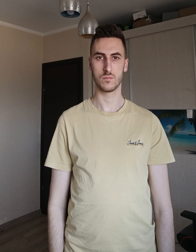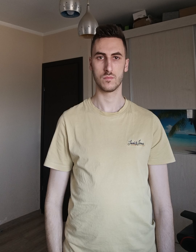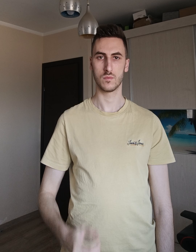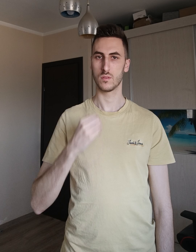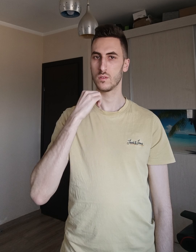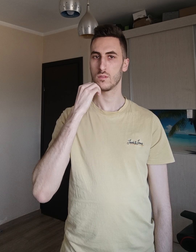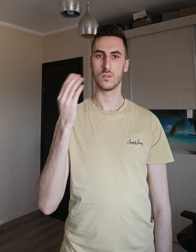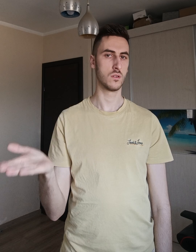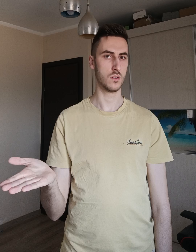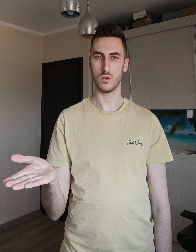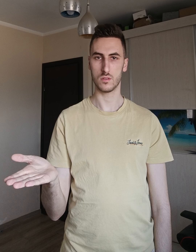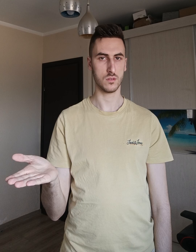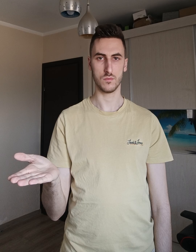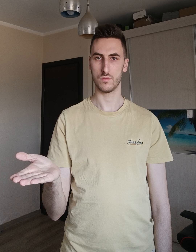לא טוב